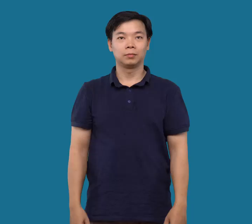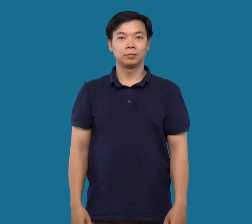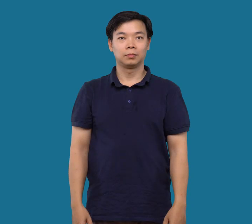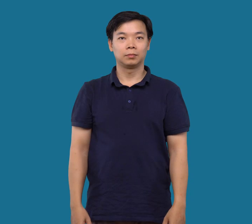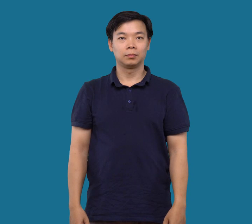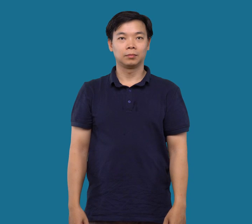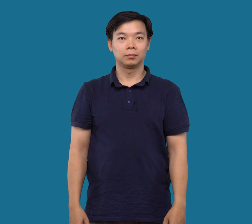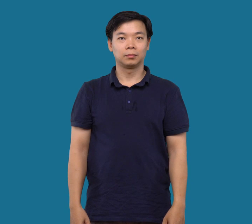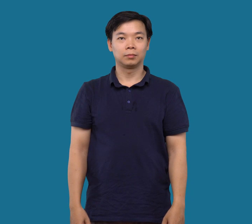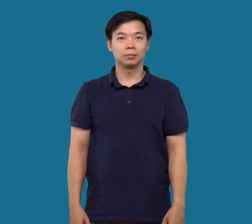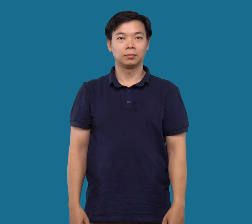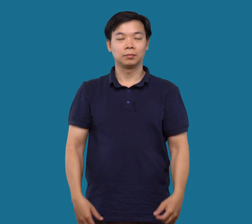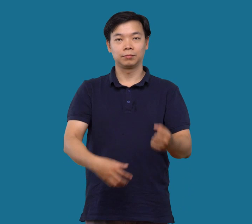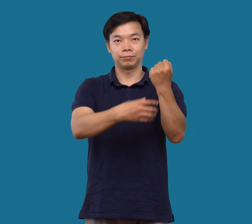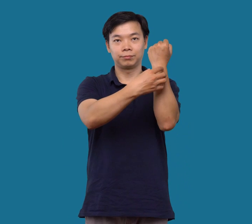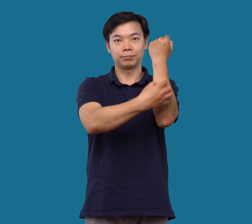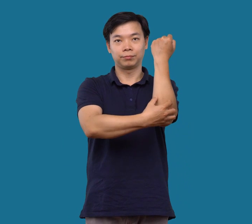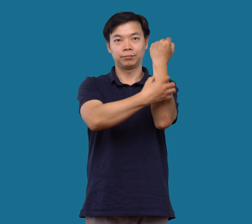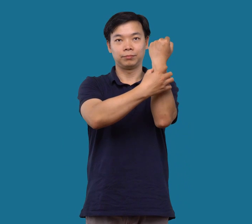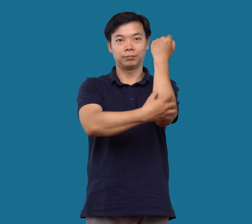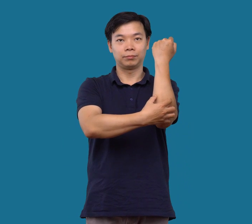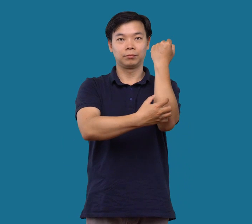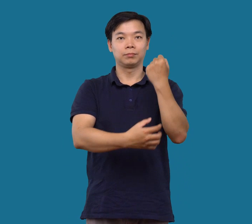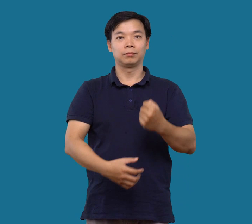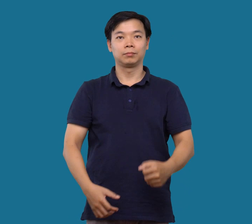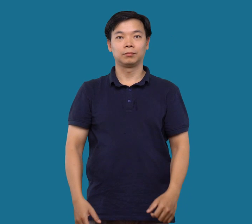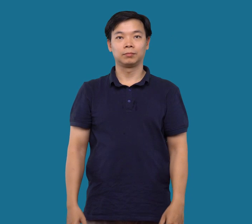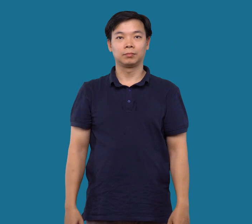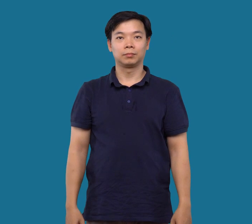thân cây